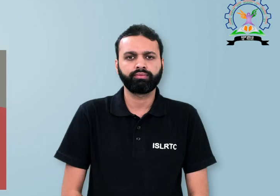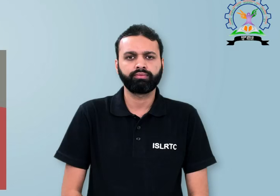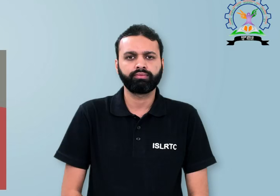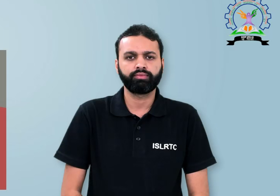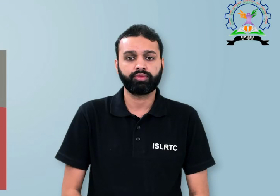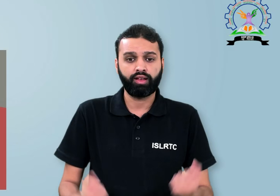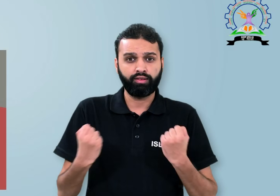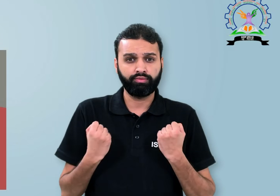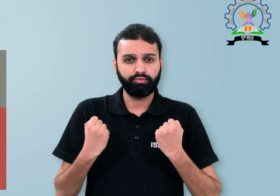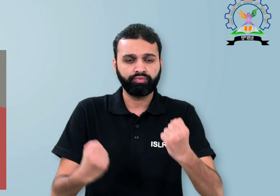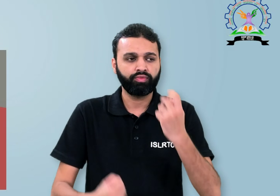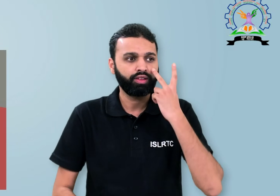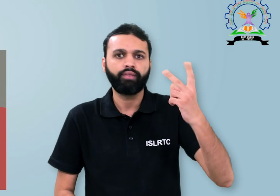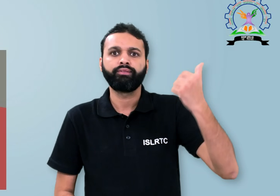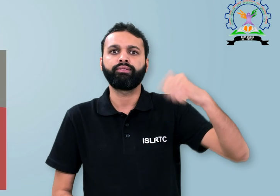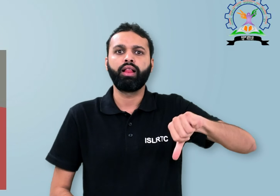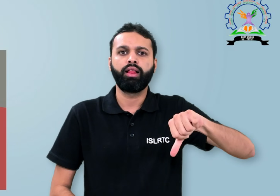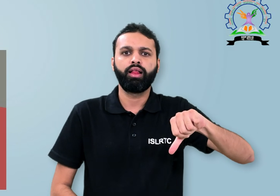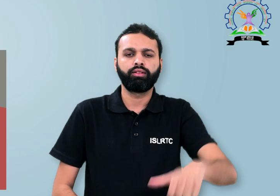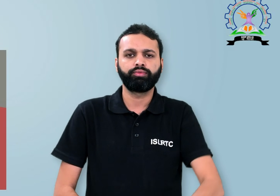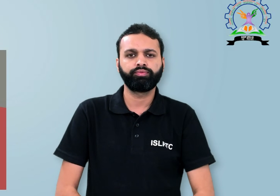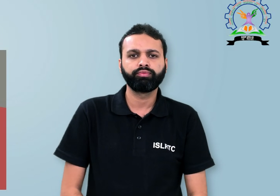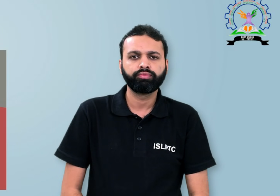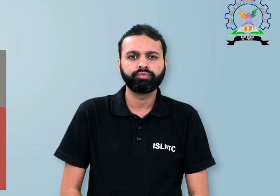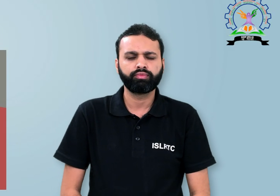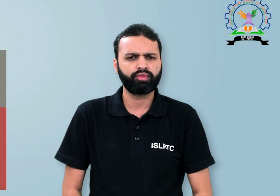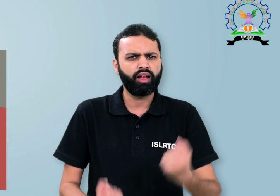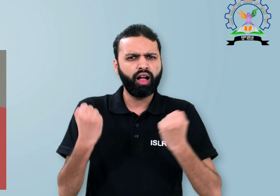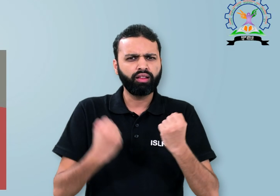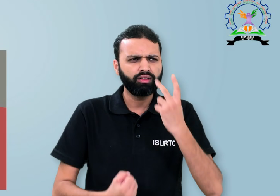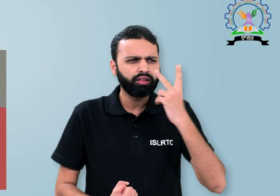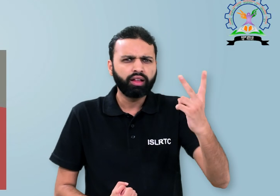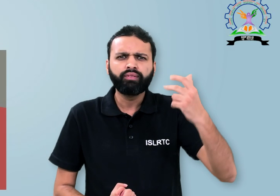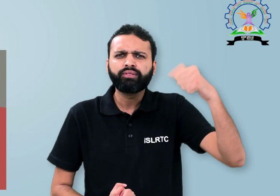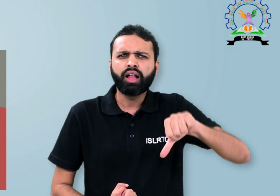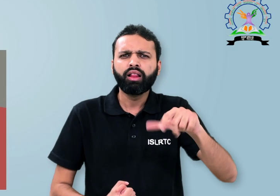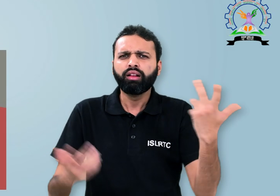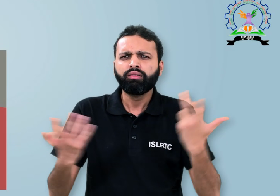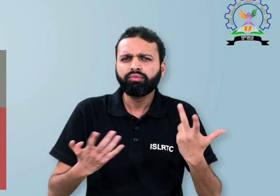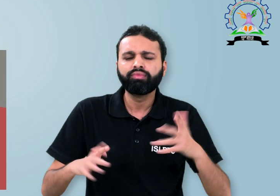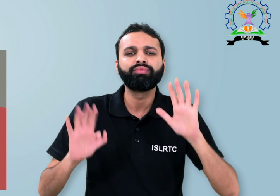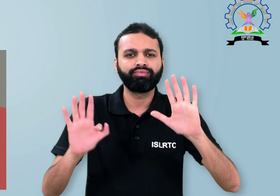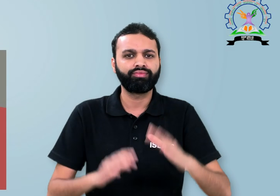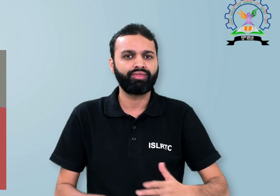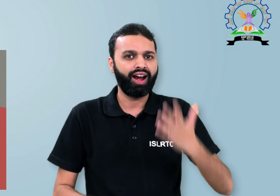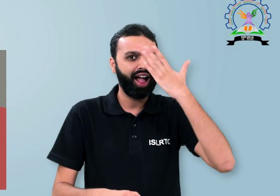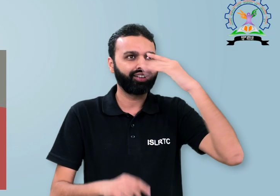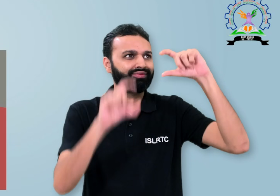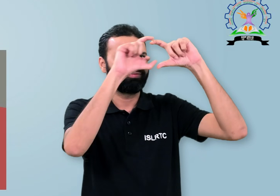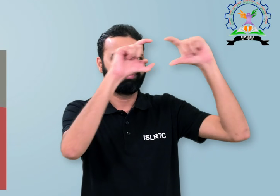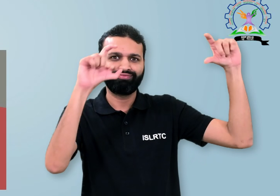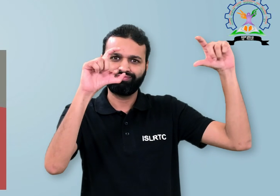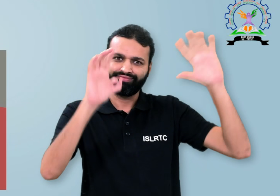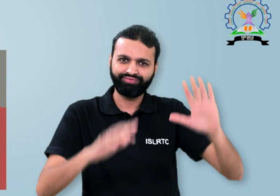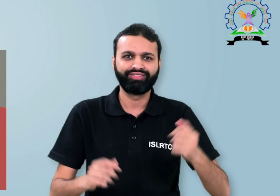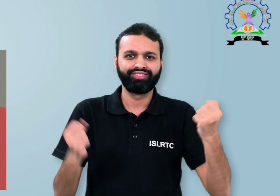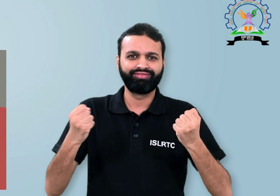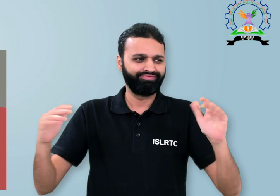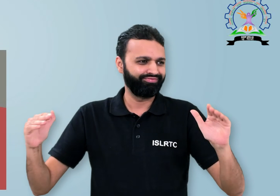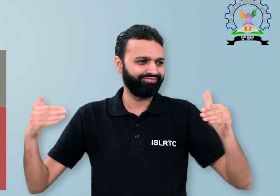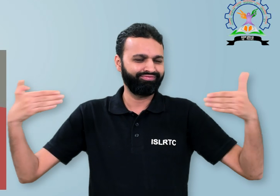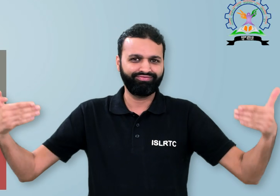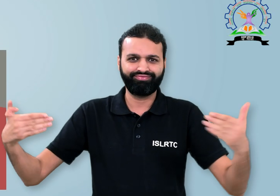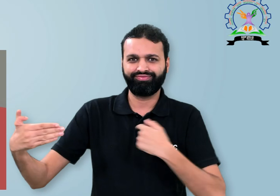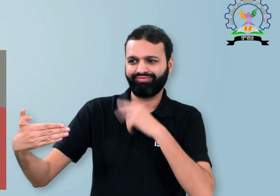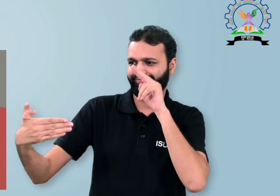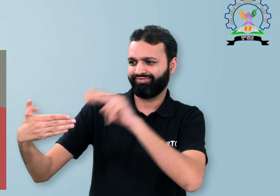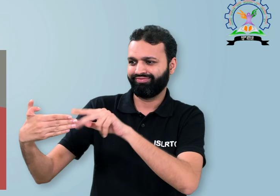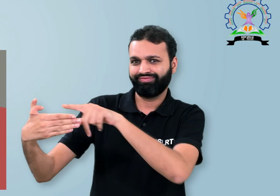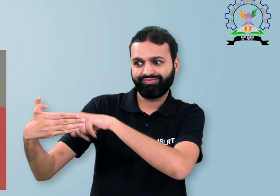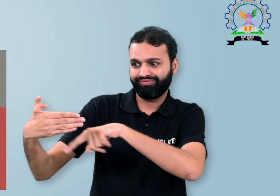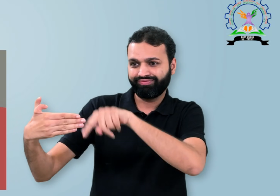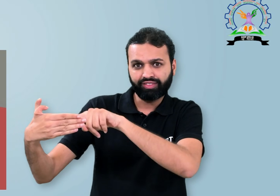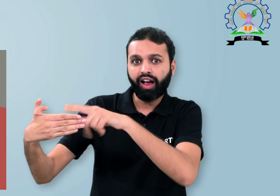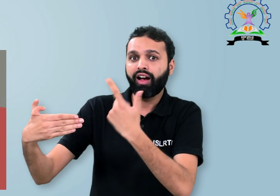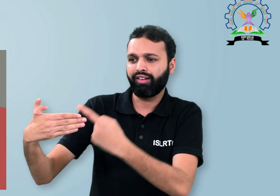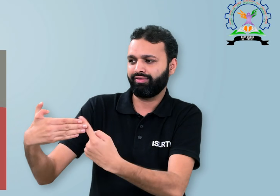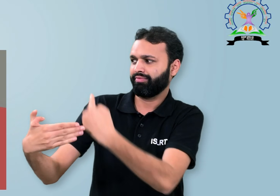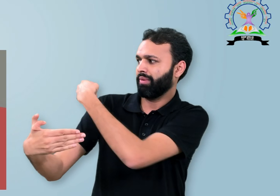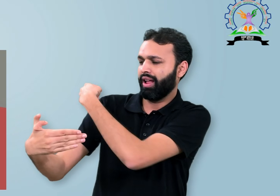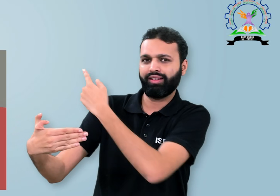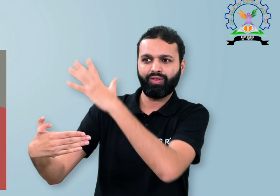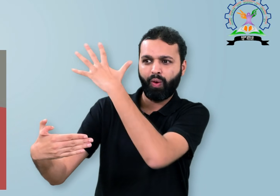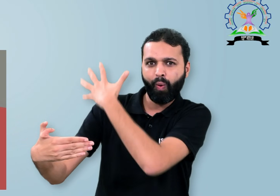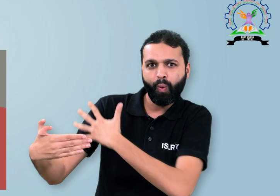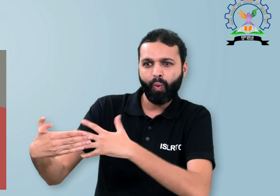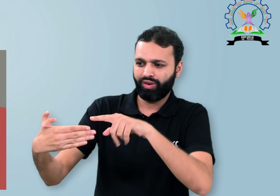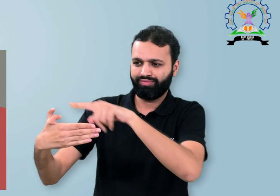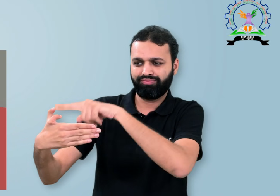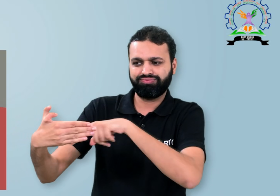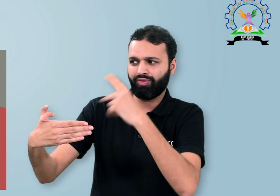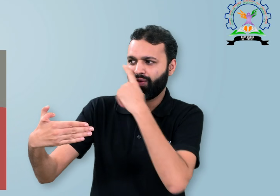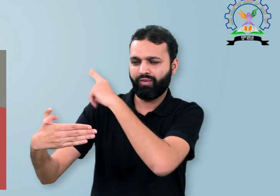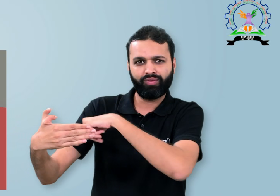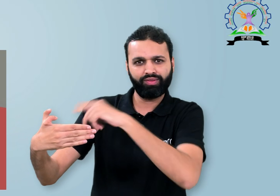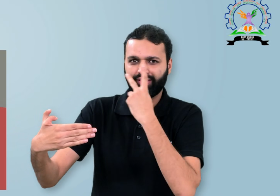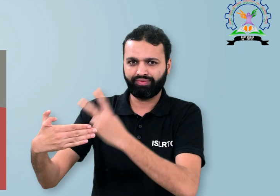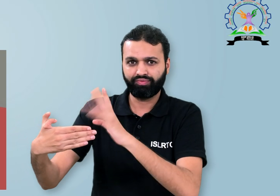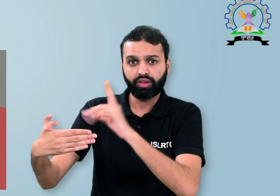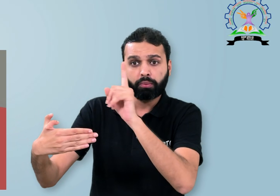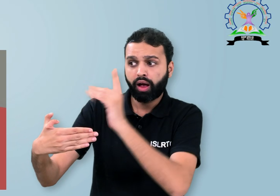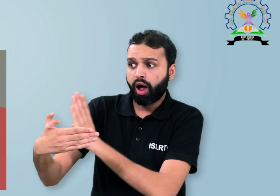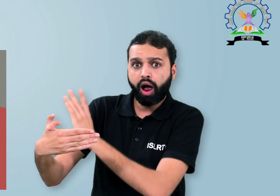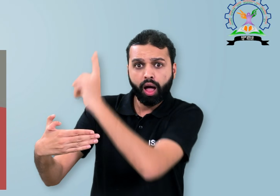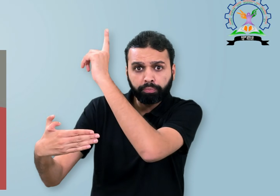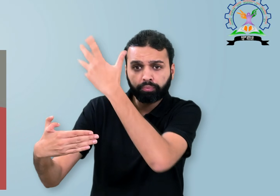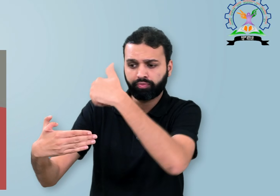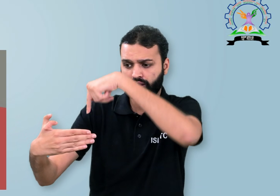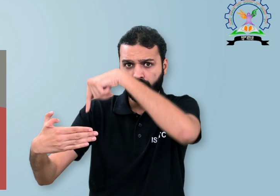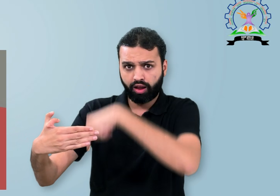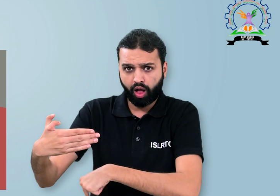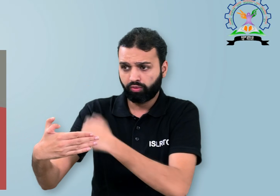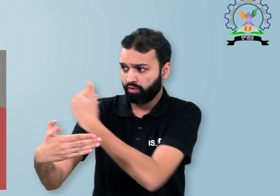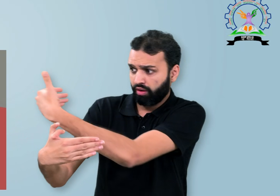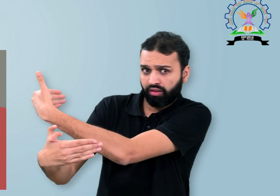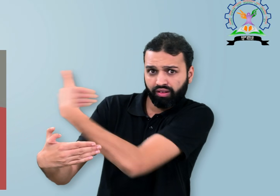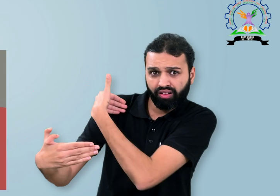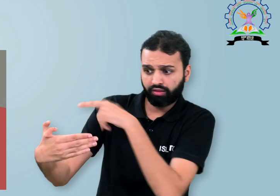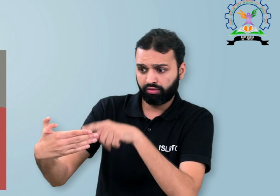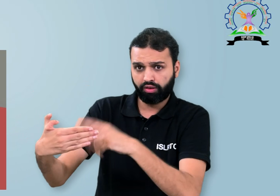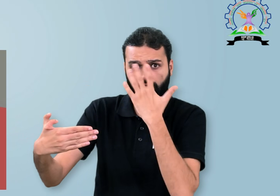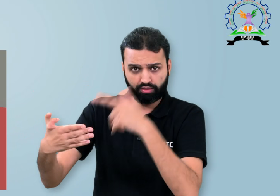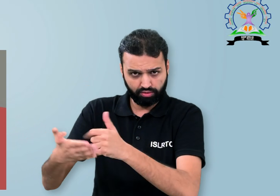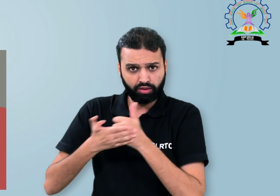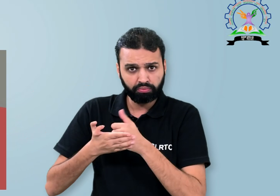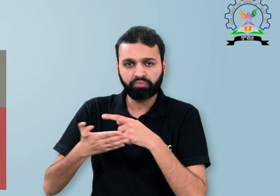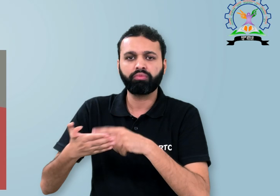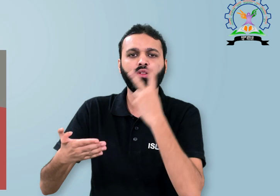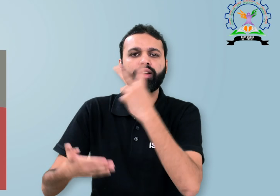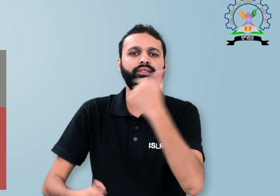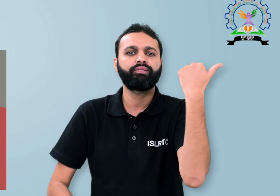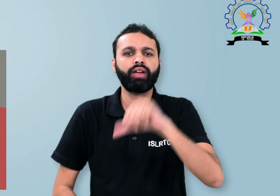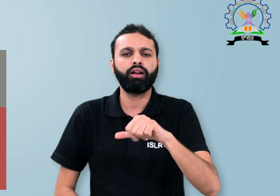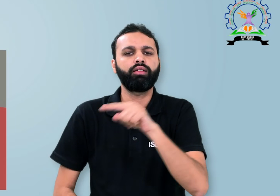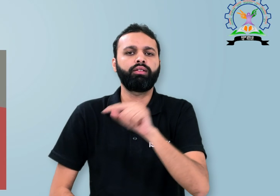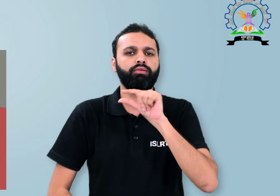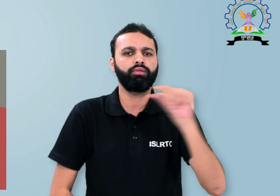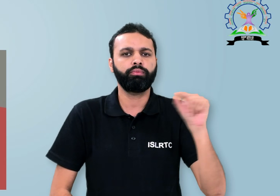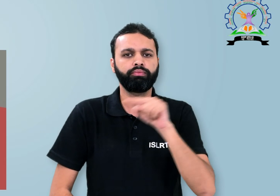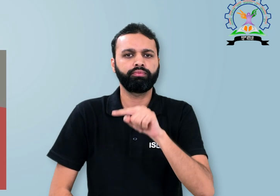Blind Spot (vehicle) Blind spots are any areas around a vehicle that a driver cannot easily see. Typically, these are the edges just behind and to the side of the vehicle, but they can show up anywhere a driver's vision is blocked.